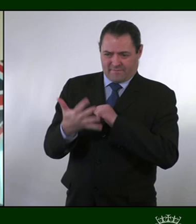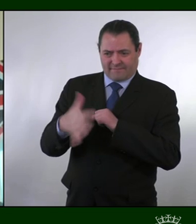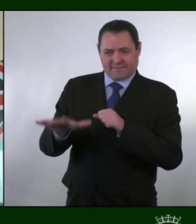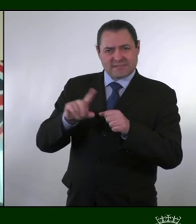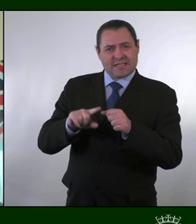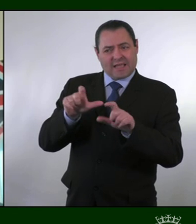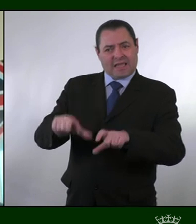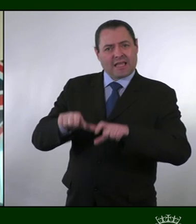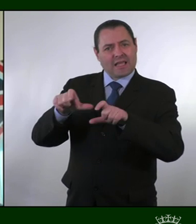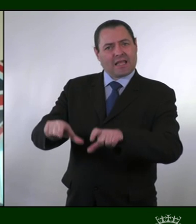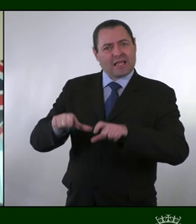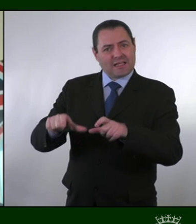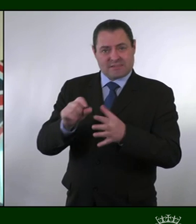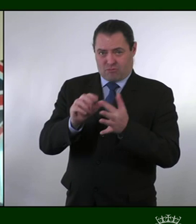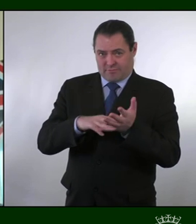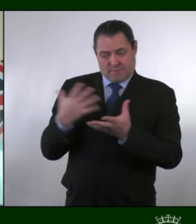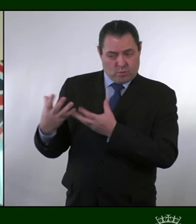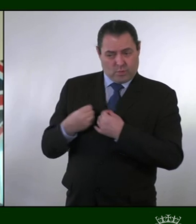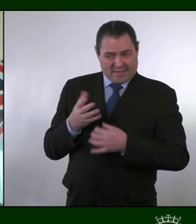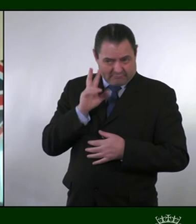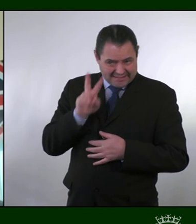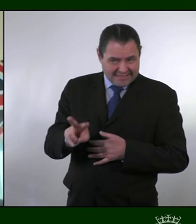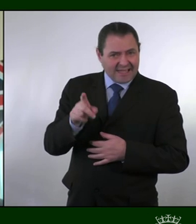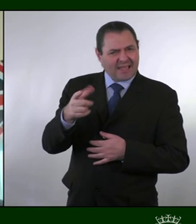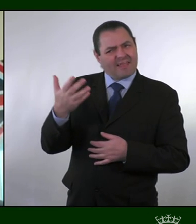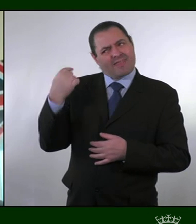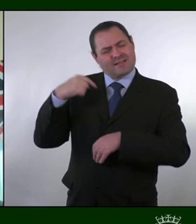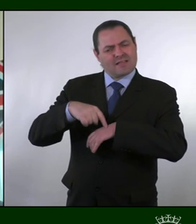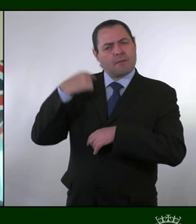The Prime Minister has been there with me when he was Mayor of London.